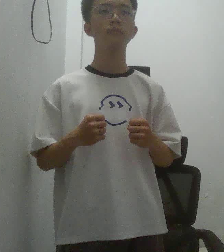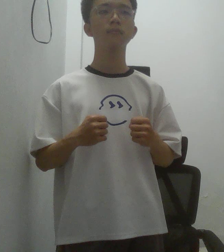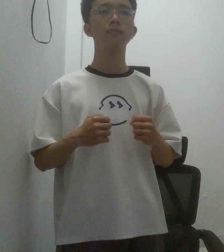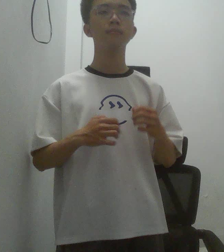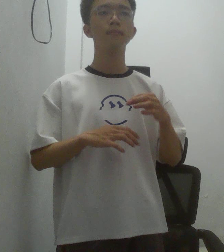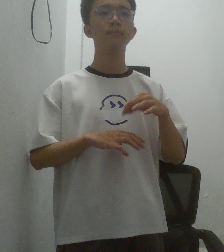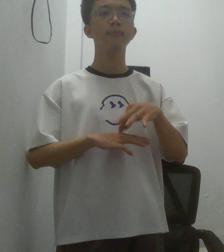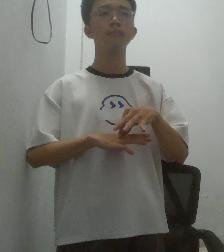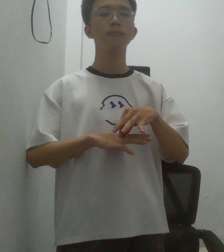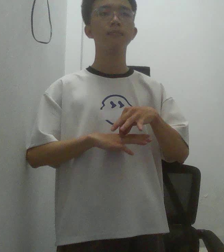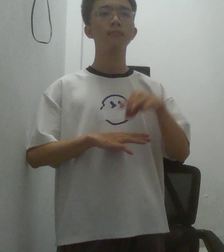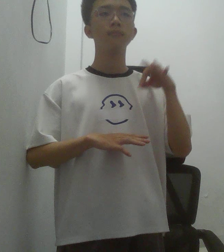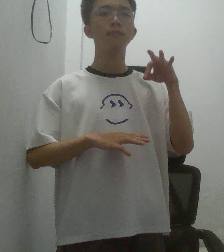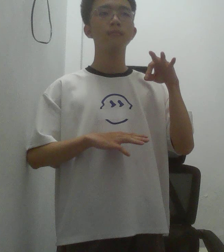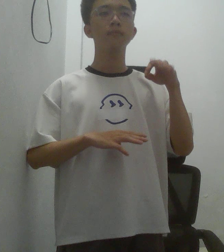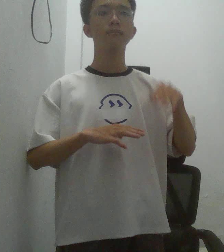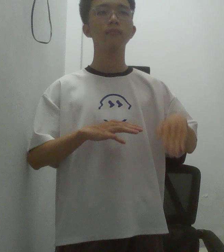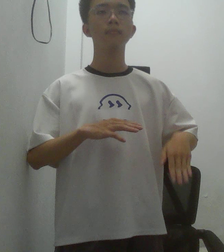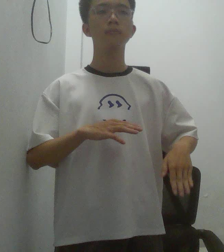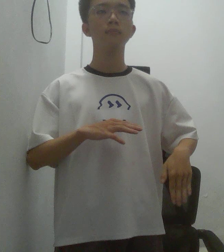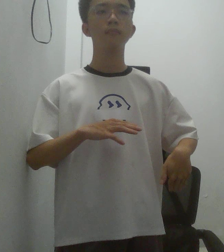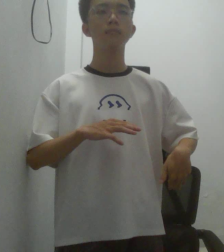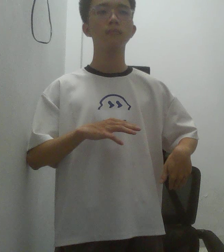tuan sau